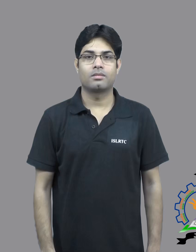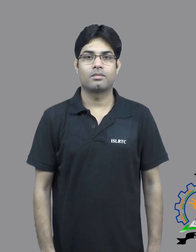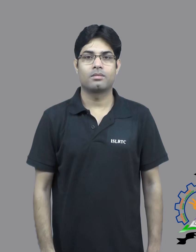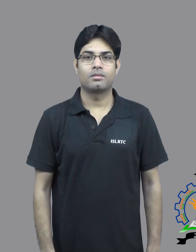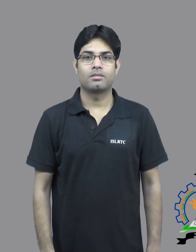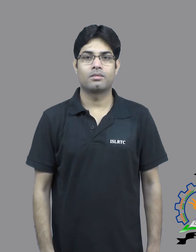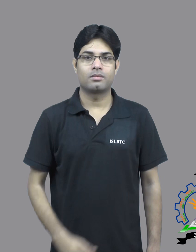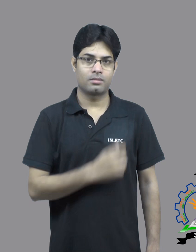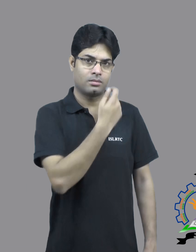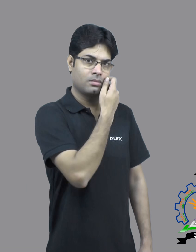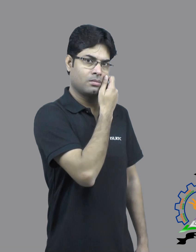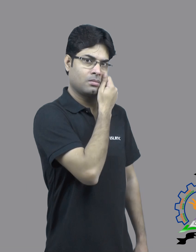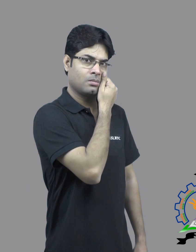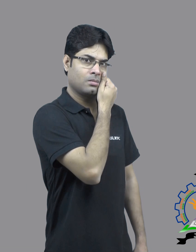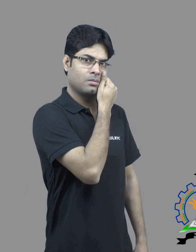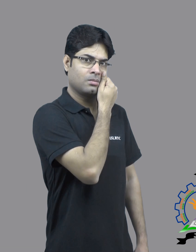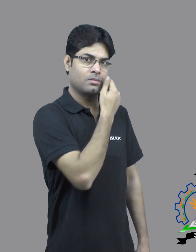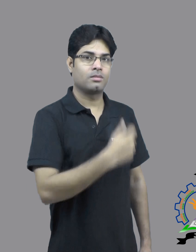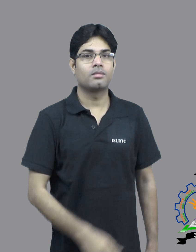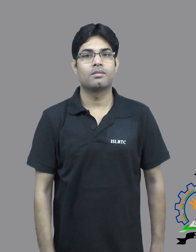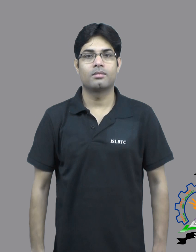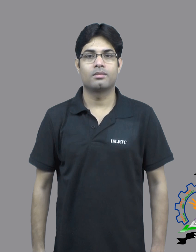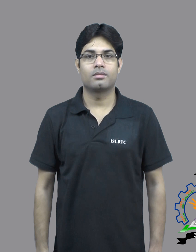Shaheed Bhagat Singh